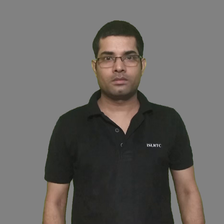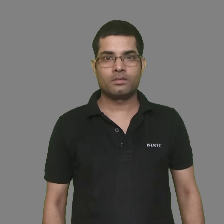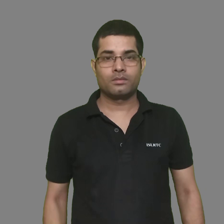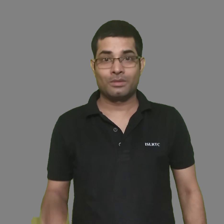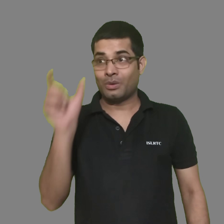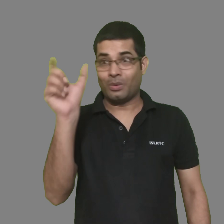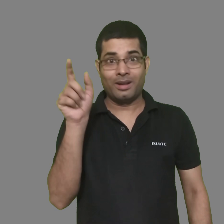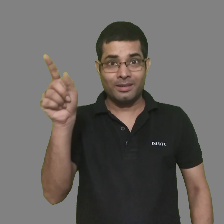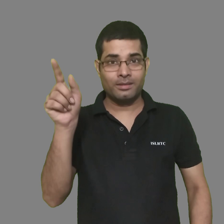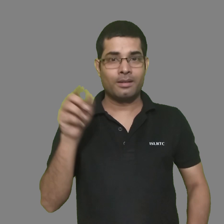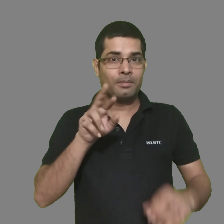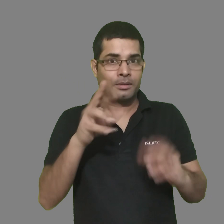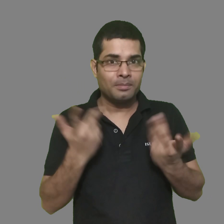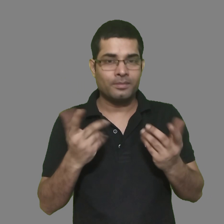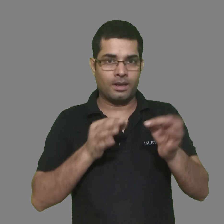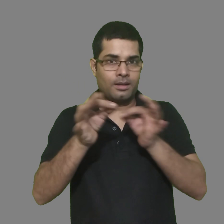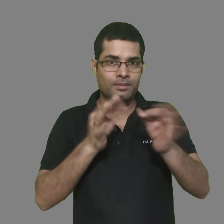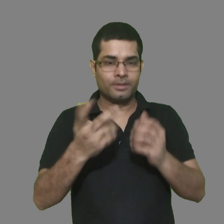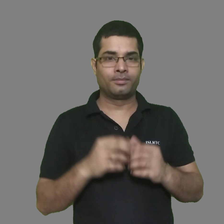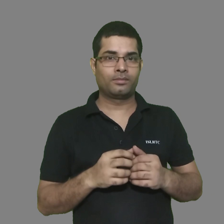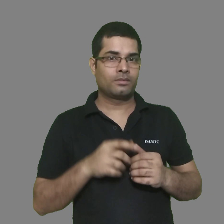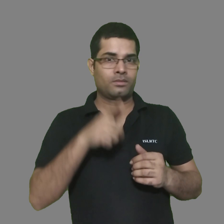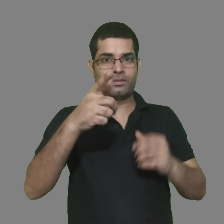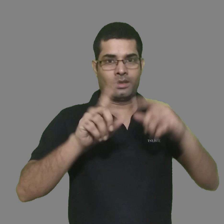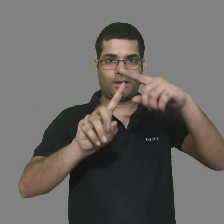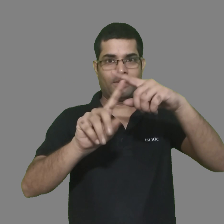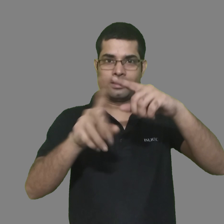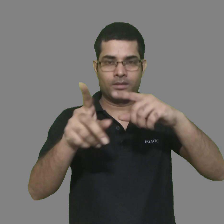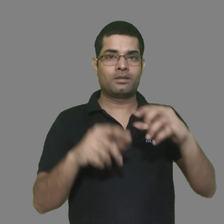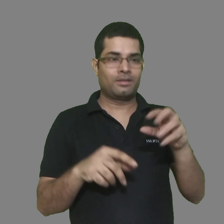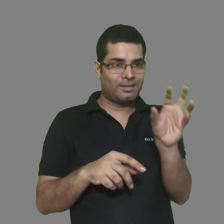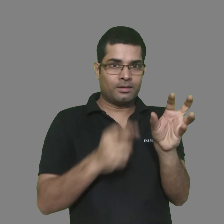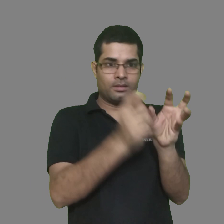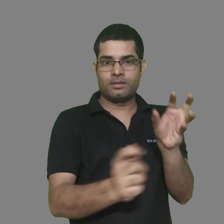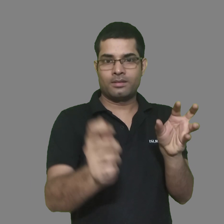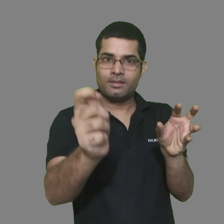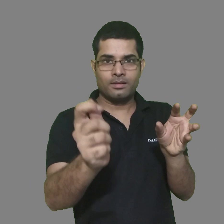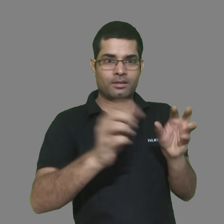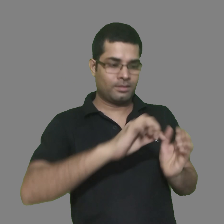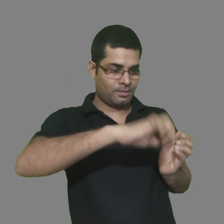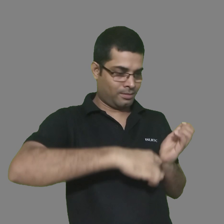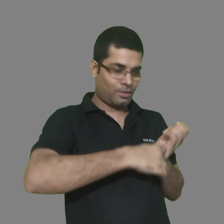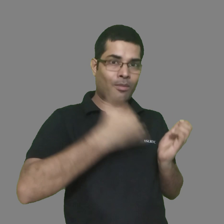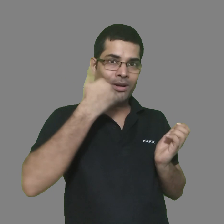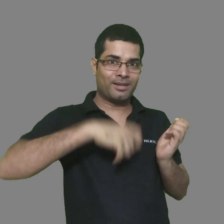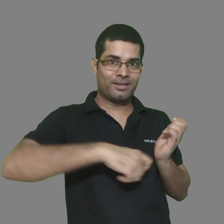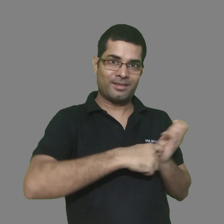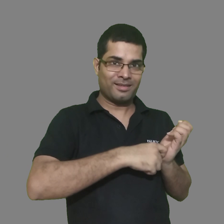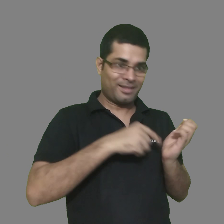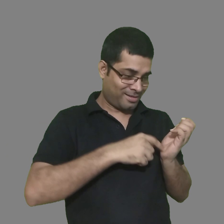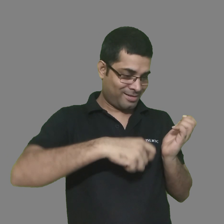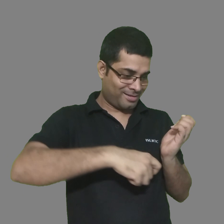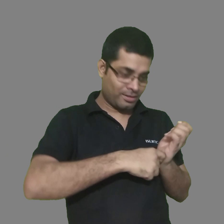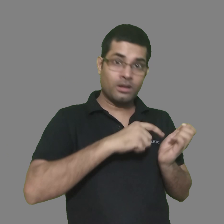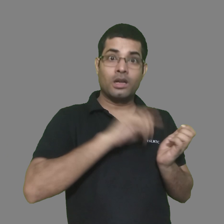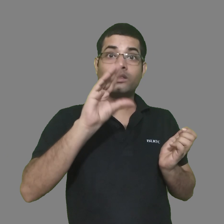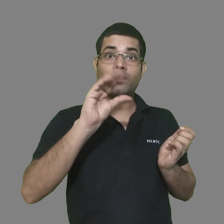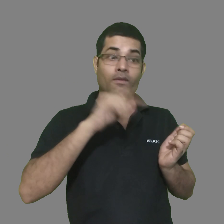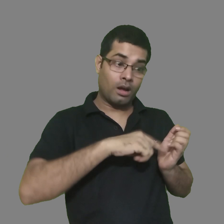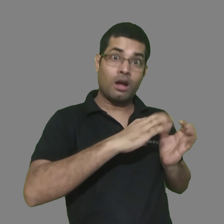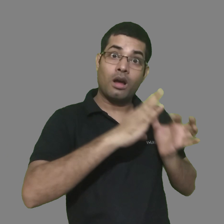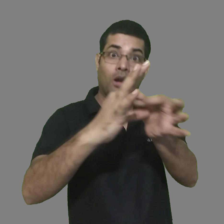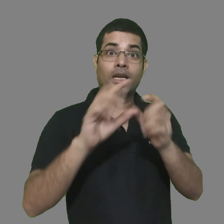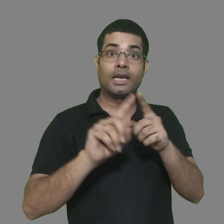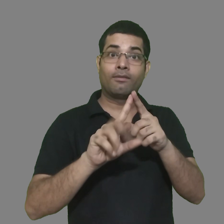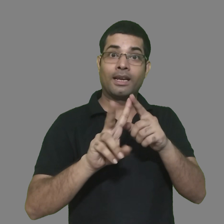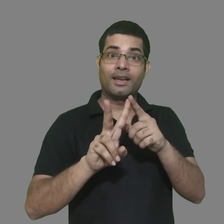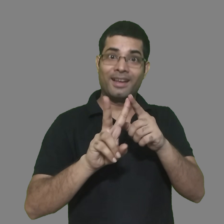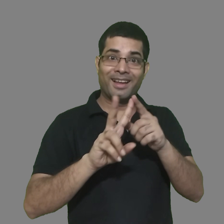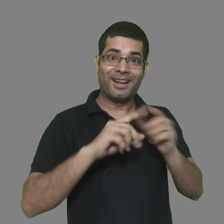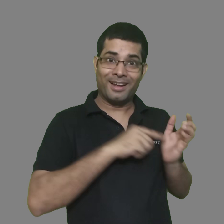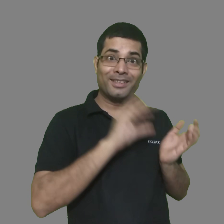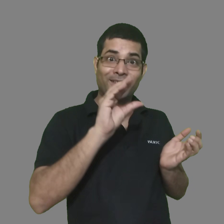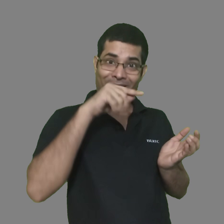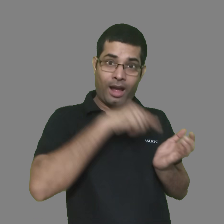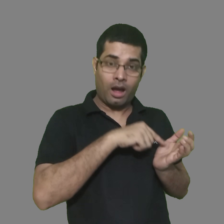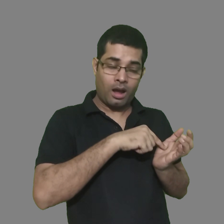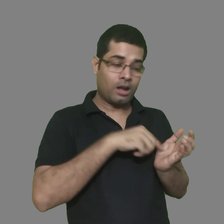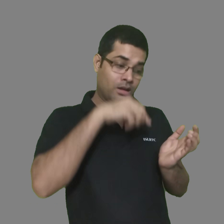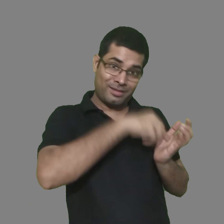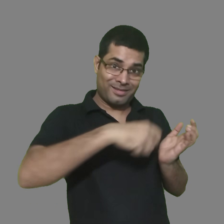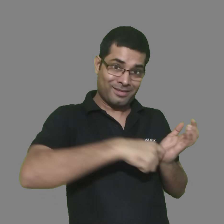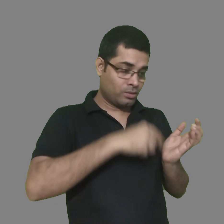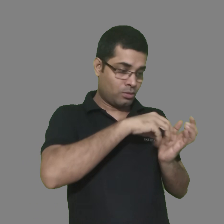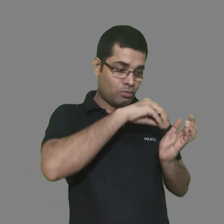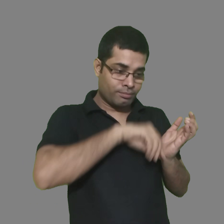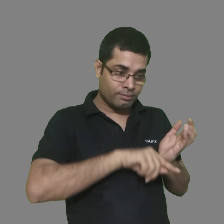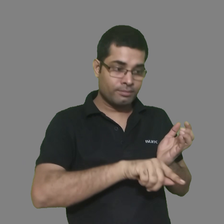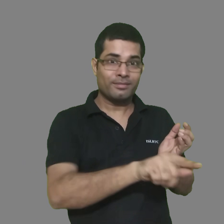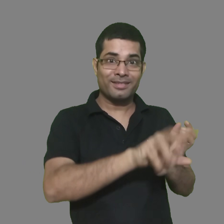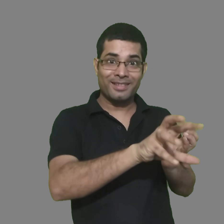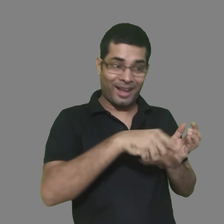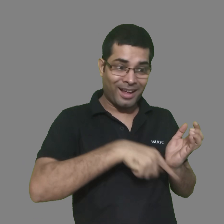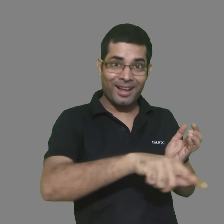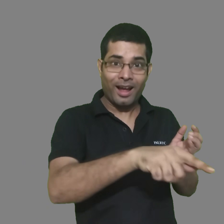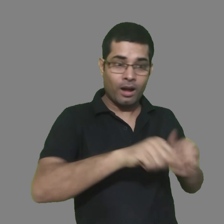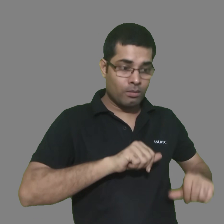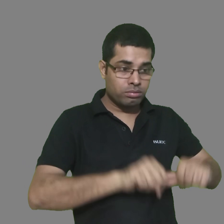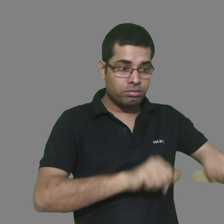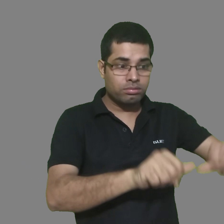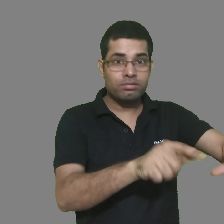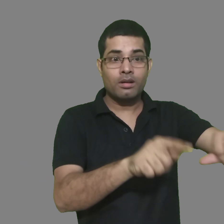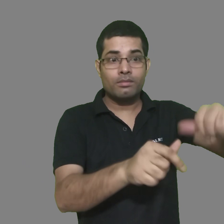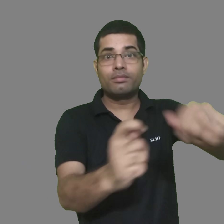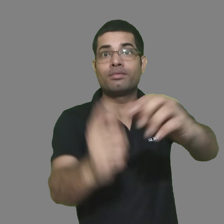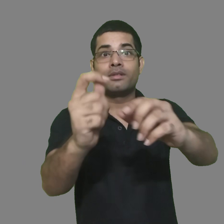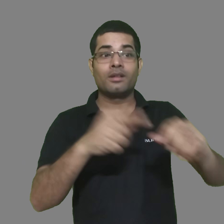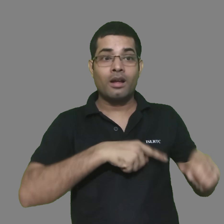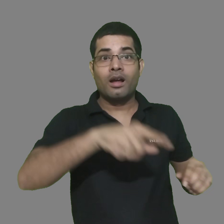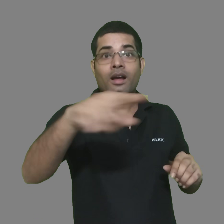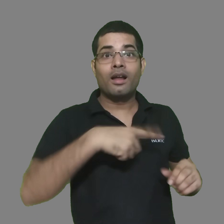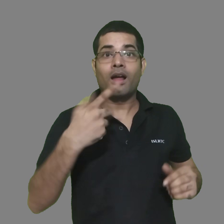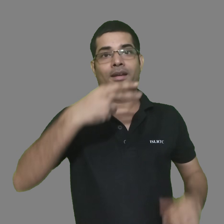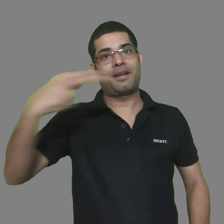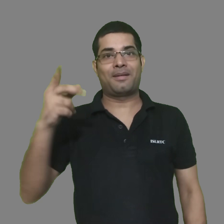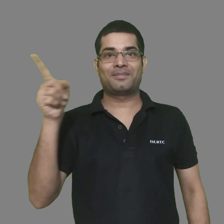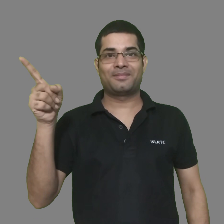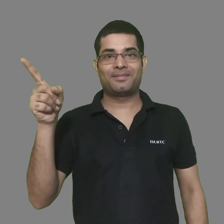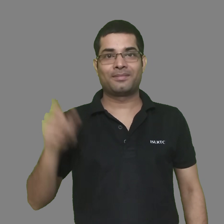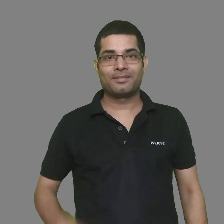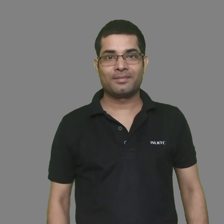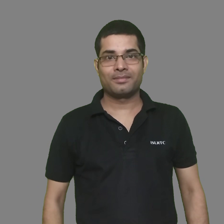Google Cast